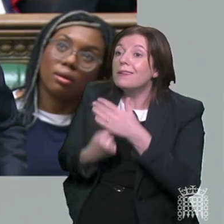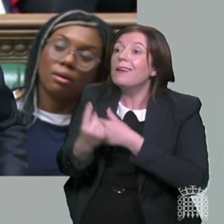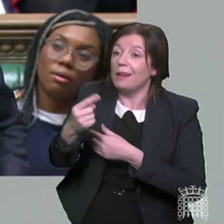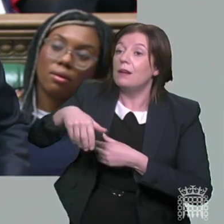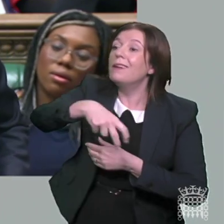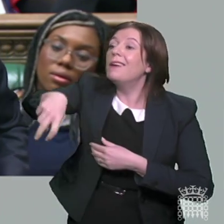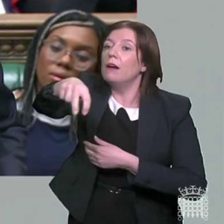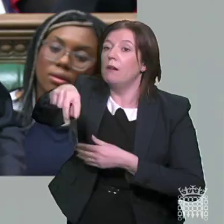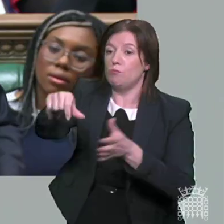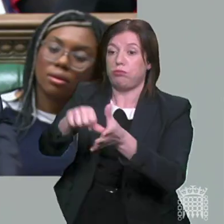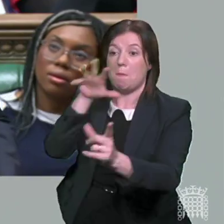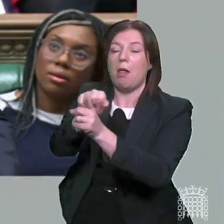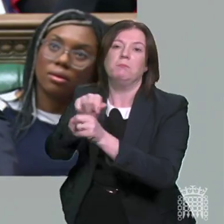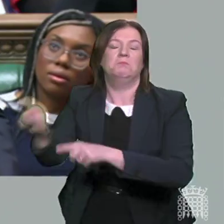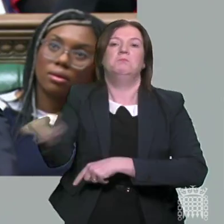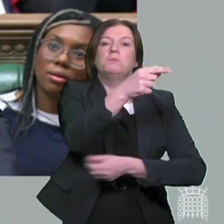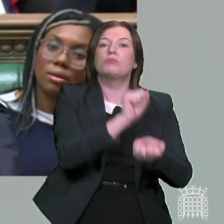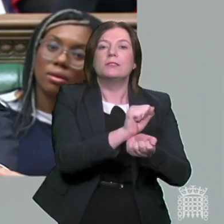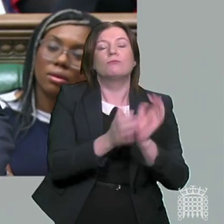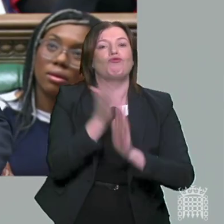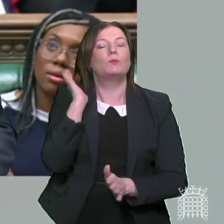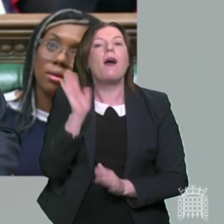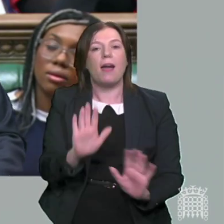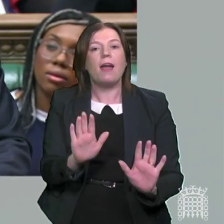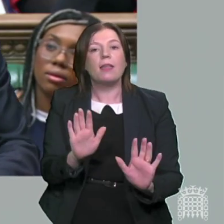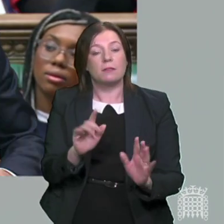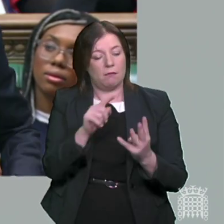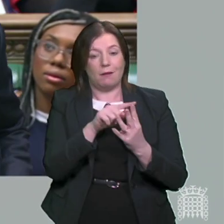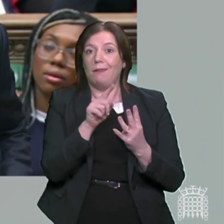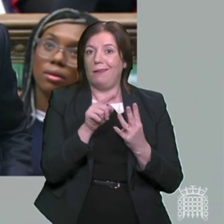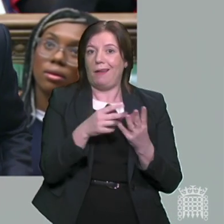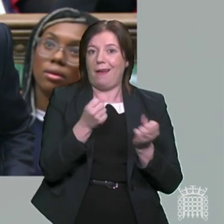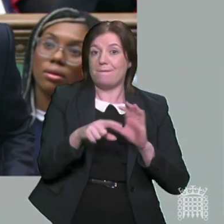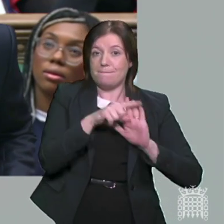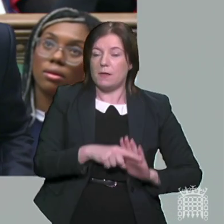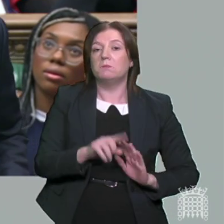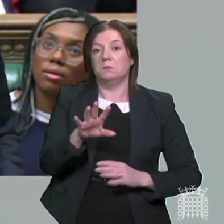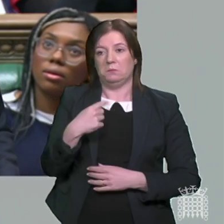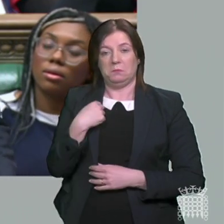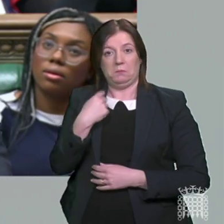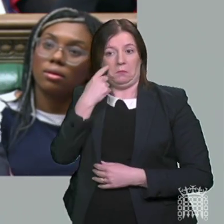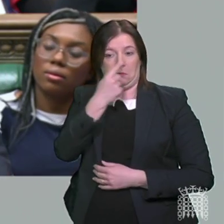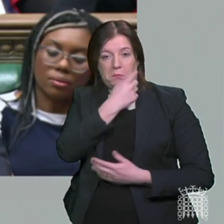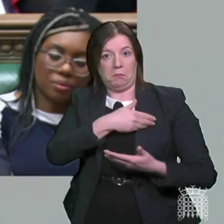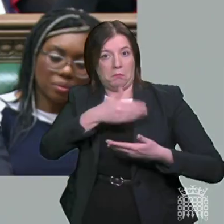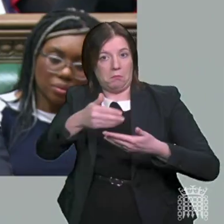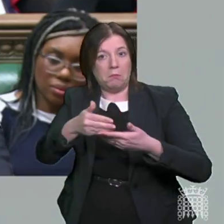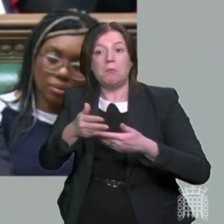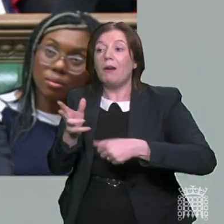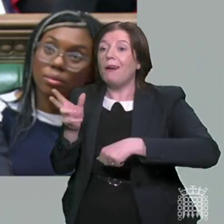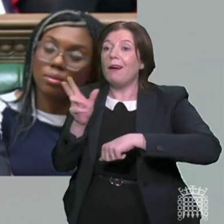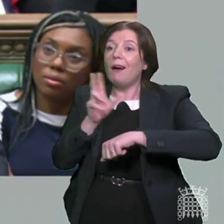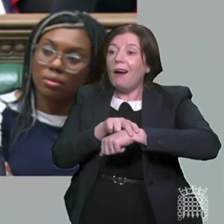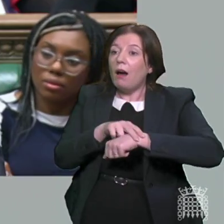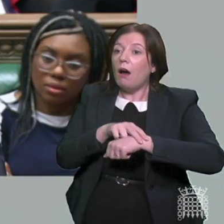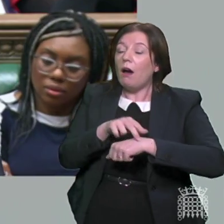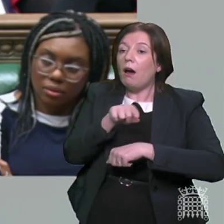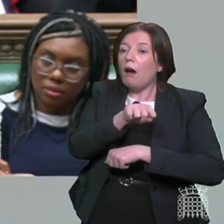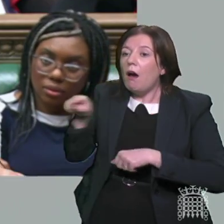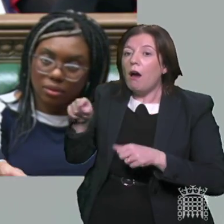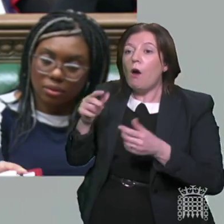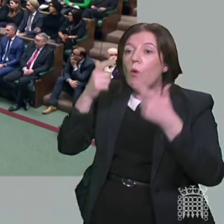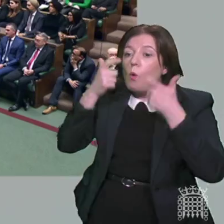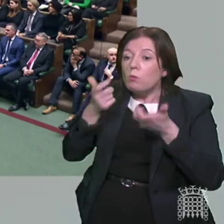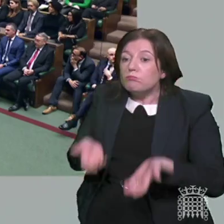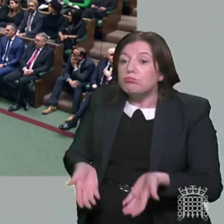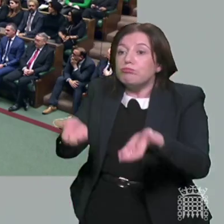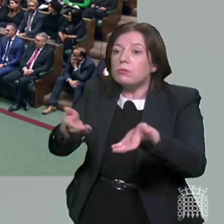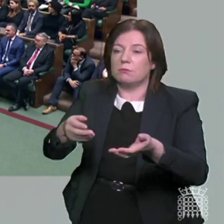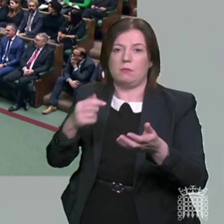The action we are taking is already making a difference, as we see, for example, in the reduction of the number of electronically monitored curfews being given by the courts.